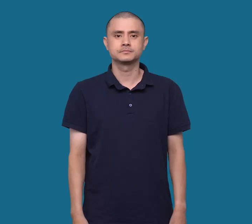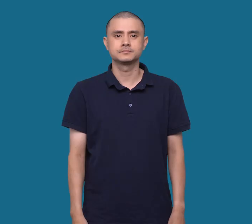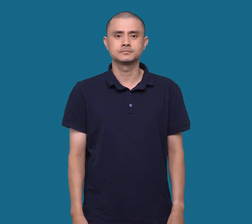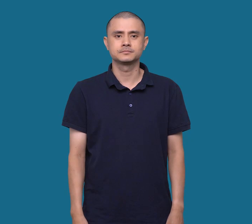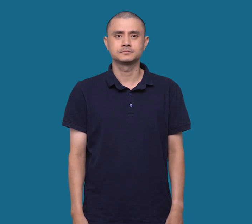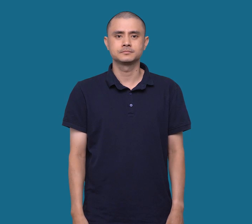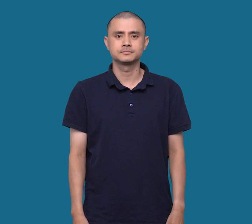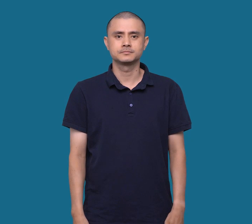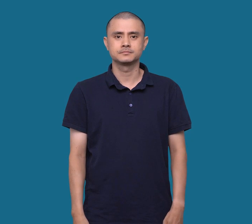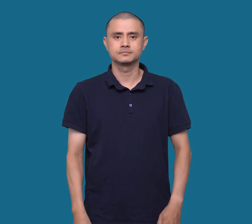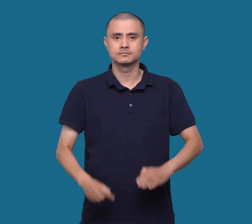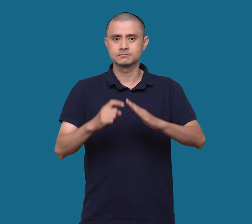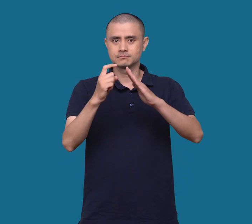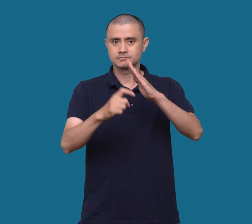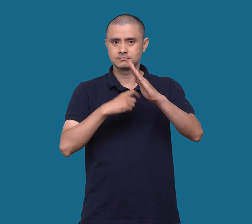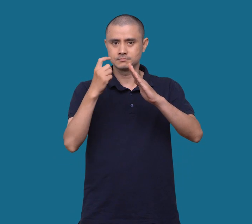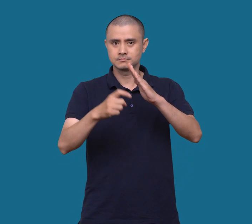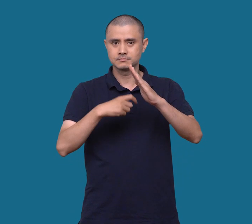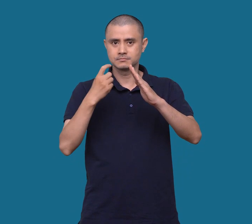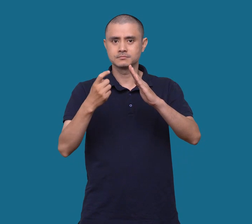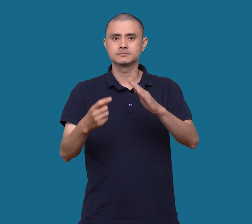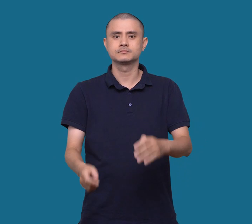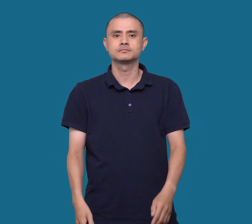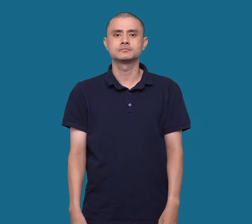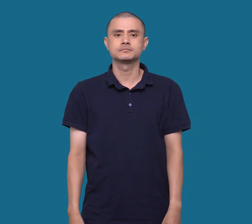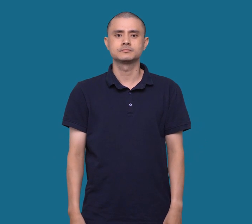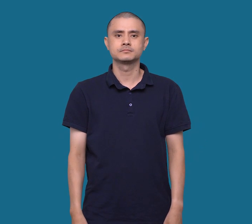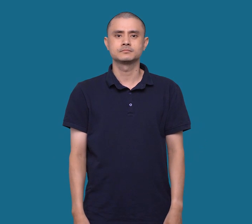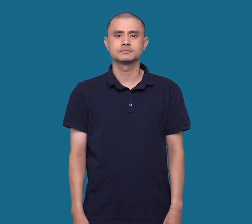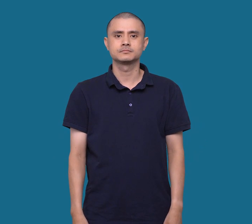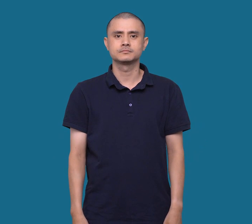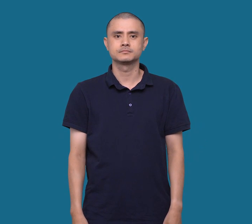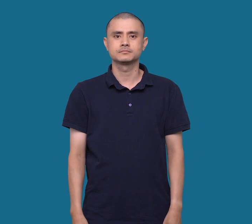địa chỉ